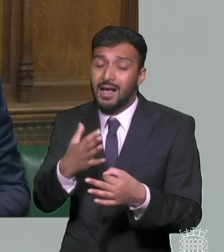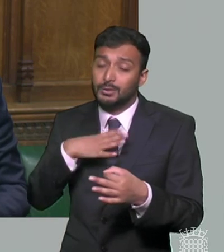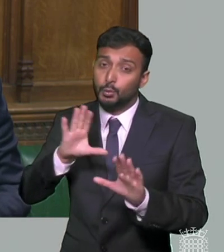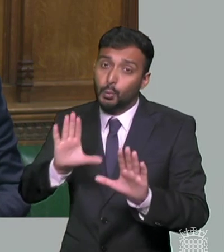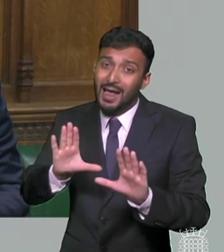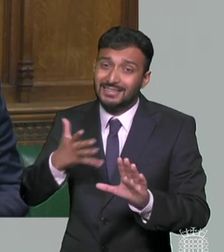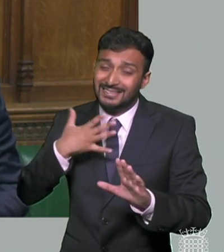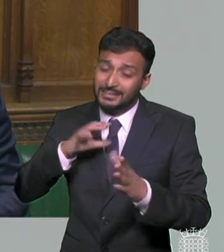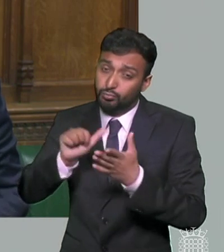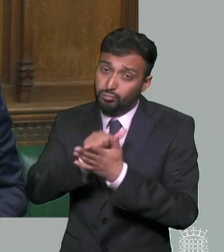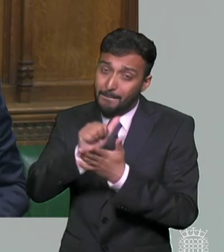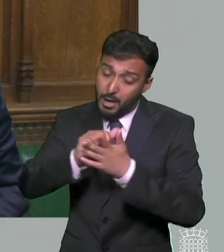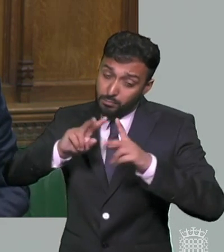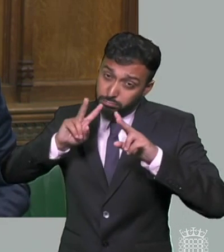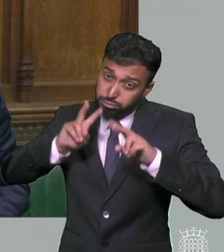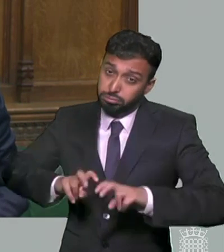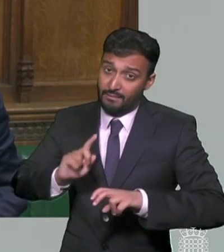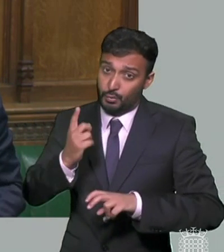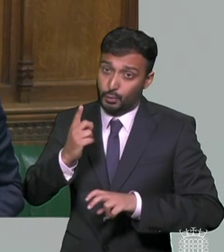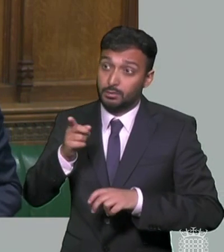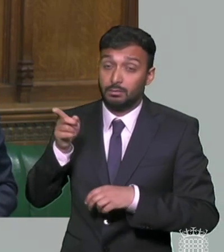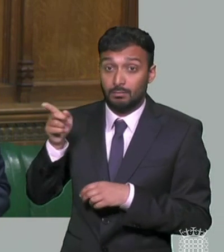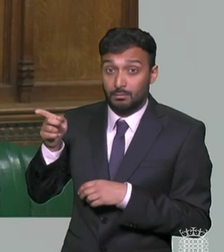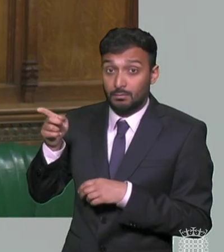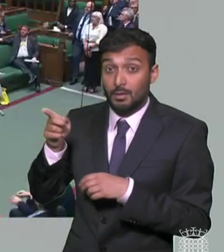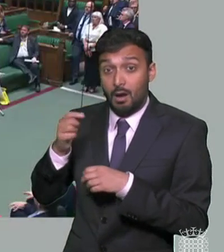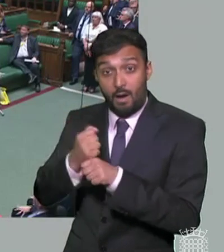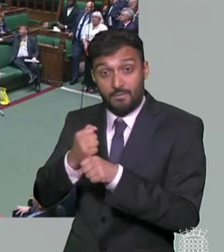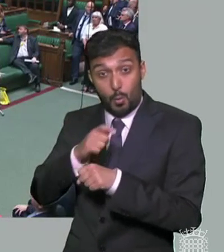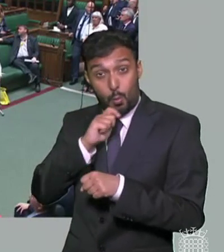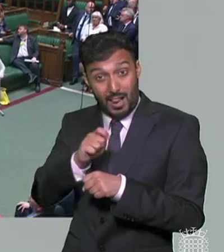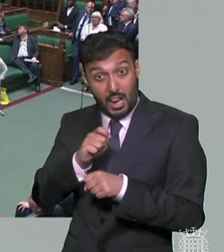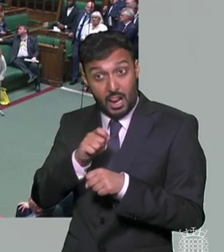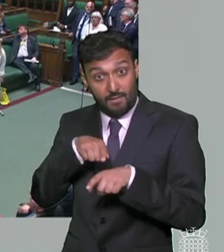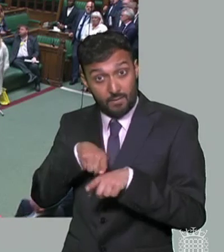Will the Government deliver on their promise and therefore delay the CRaG process?